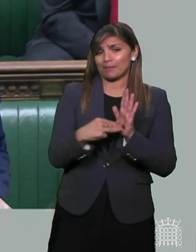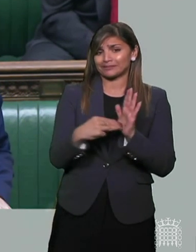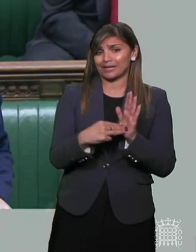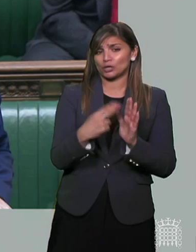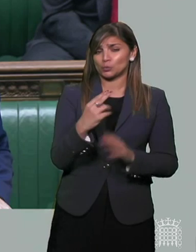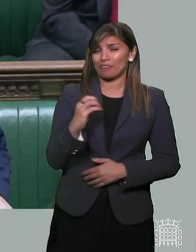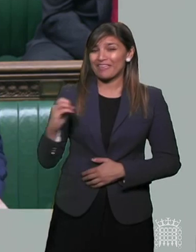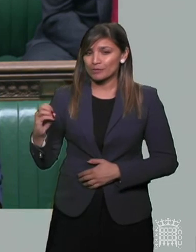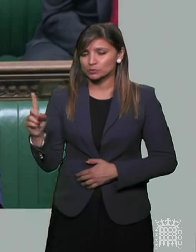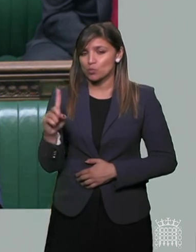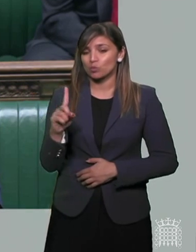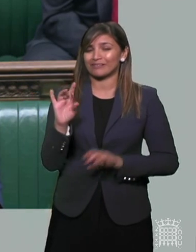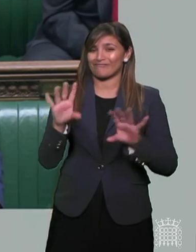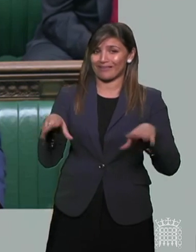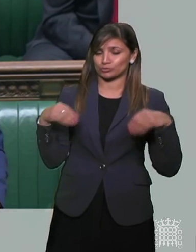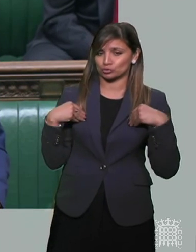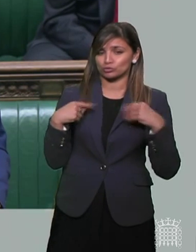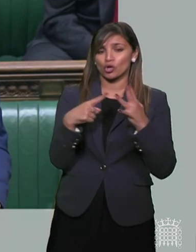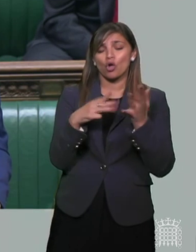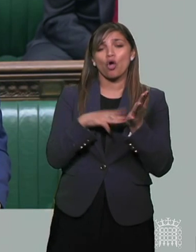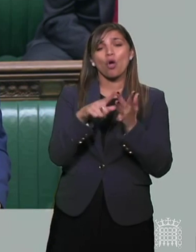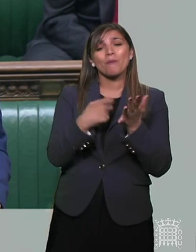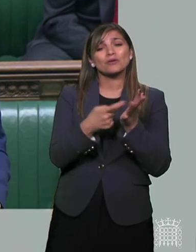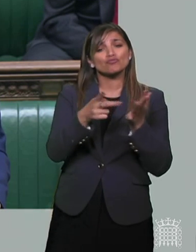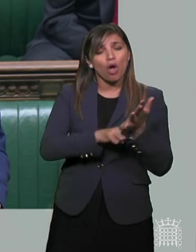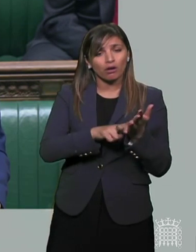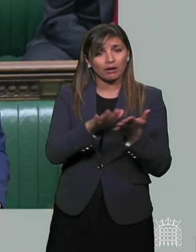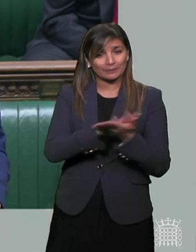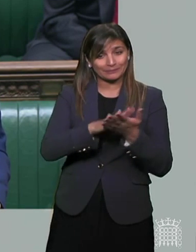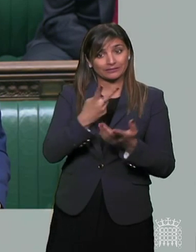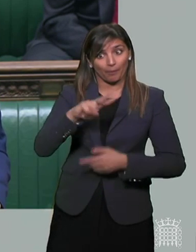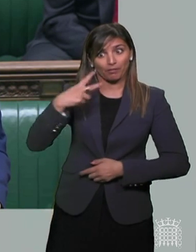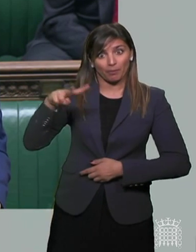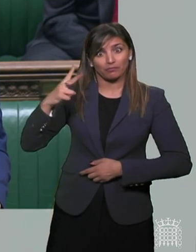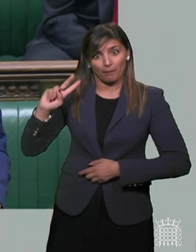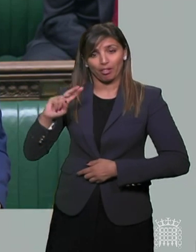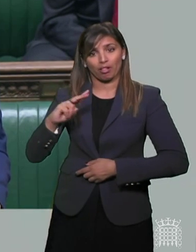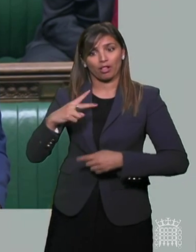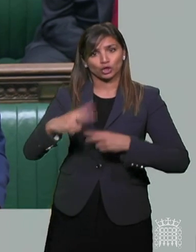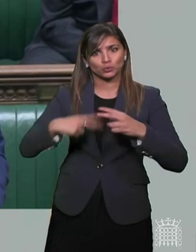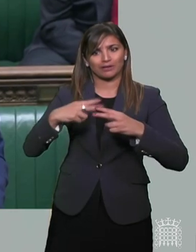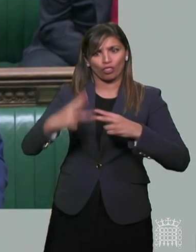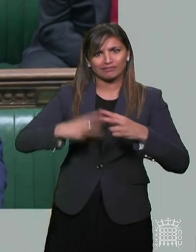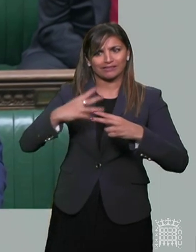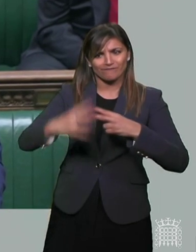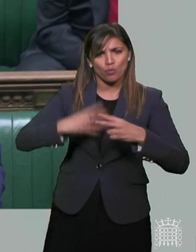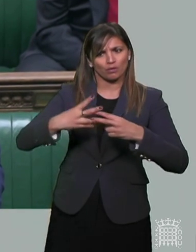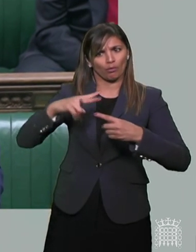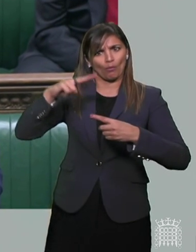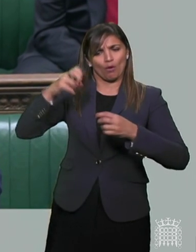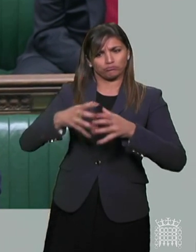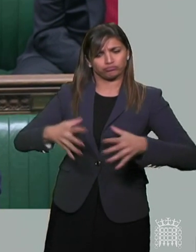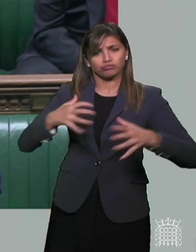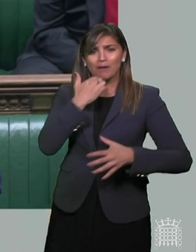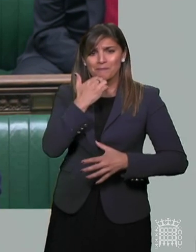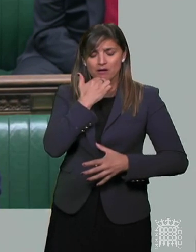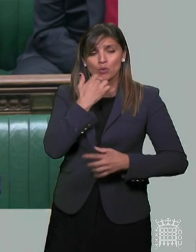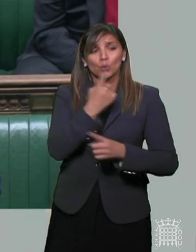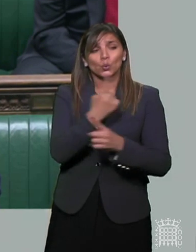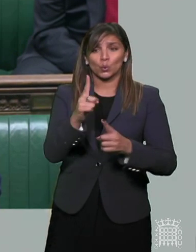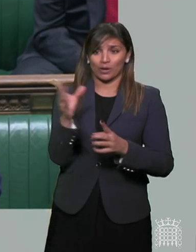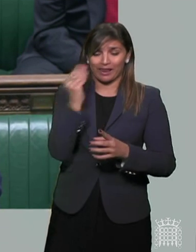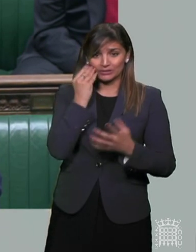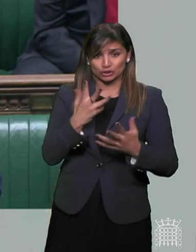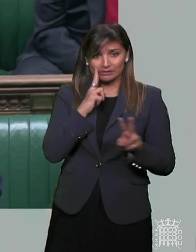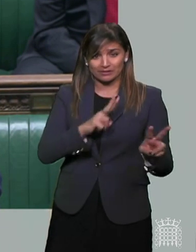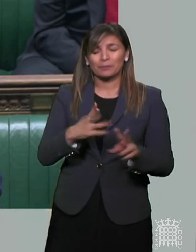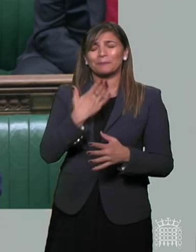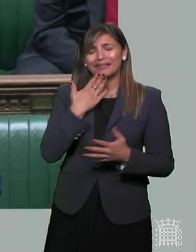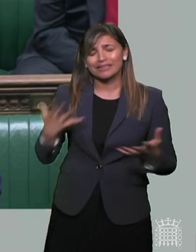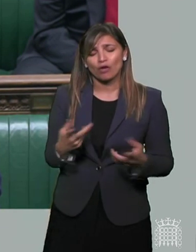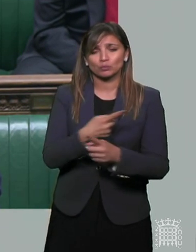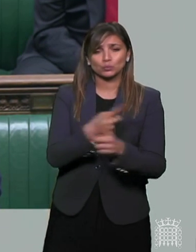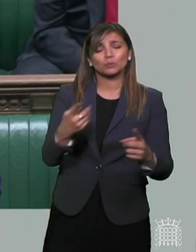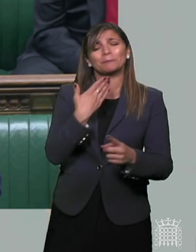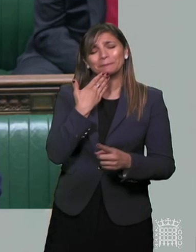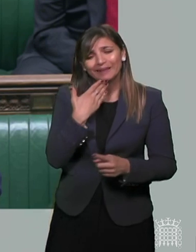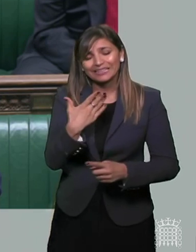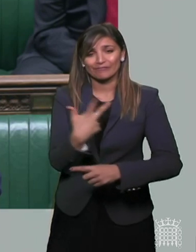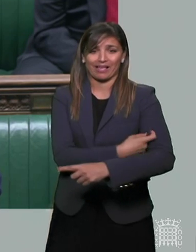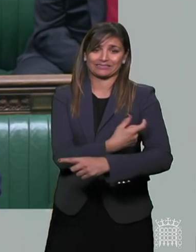That is doubling every two or three days and the NHS could be overwhelmed, so I want to start by encouraging everyone listening to this session to get their jabs and boosters.